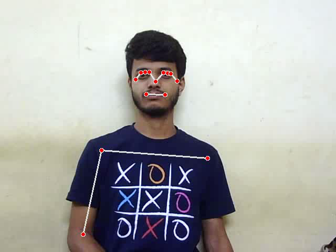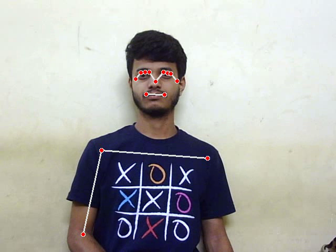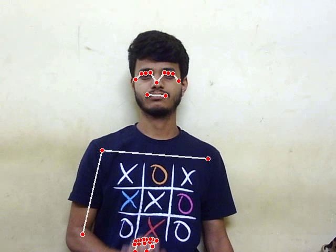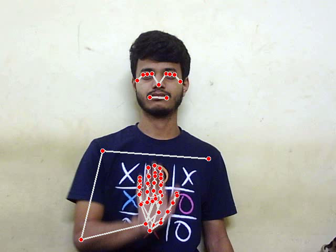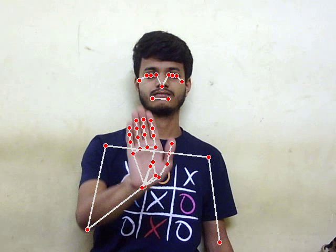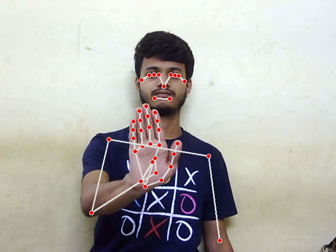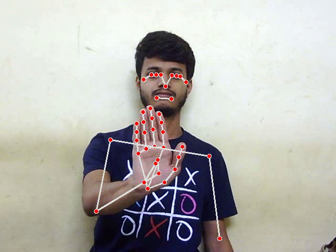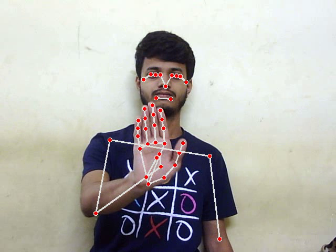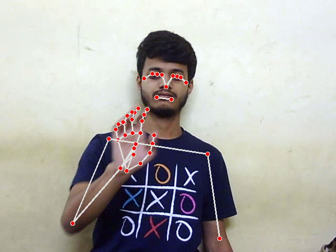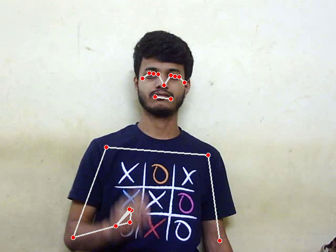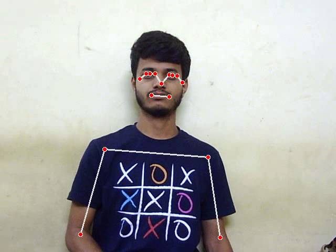your